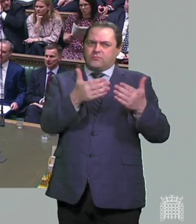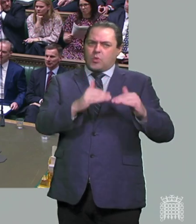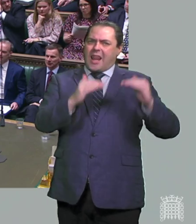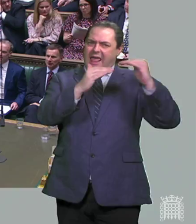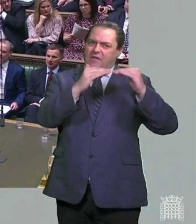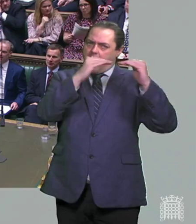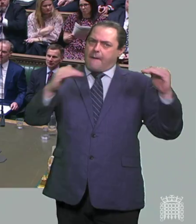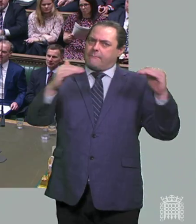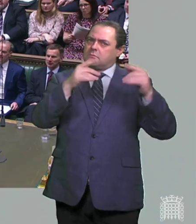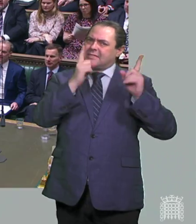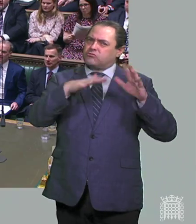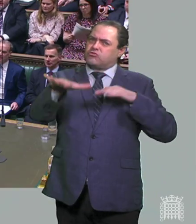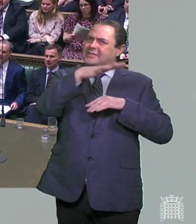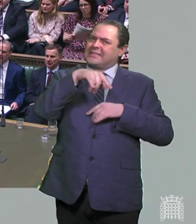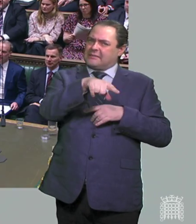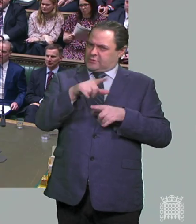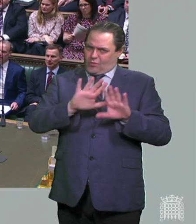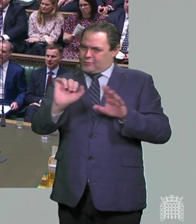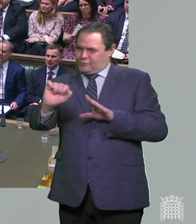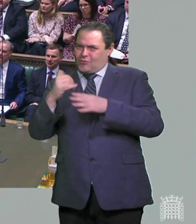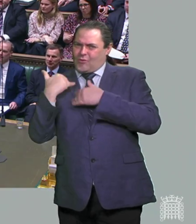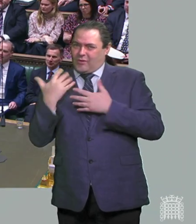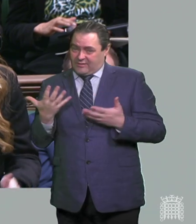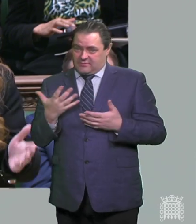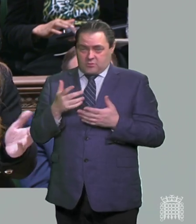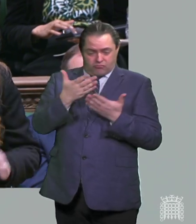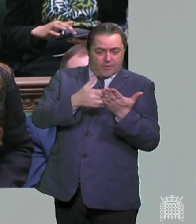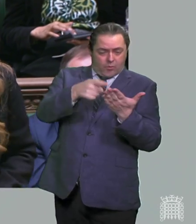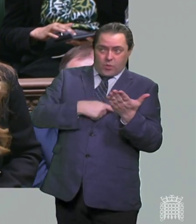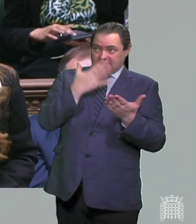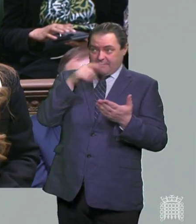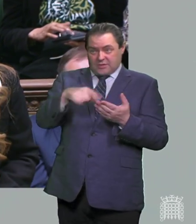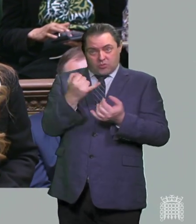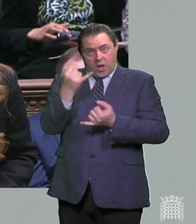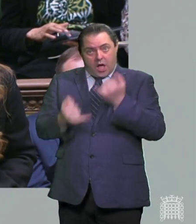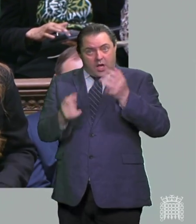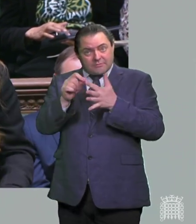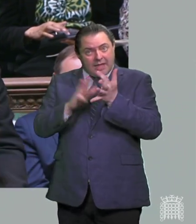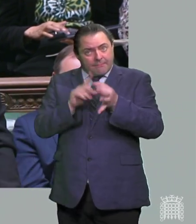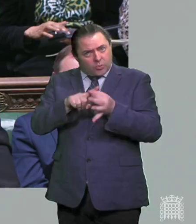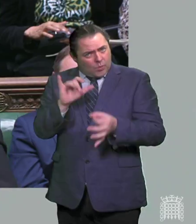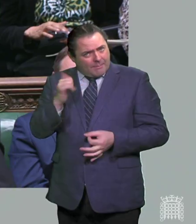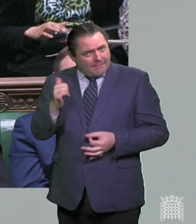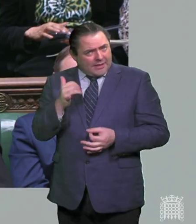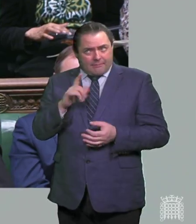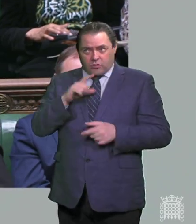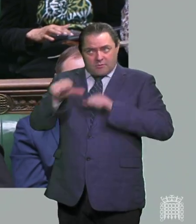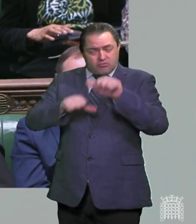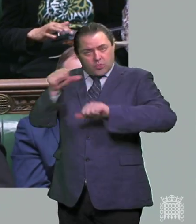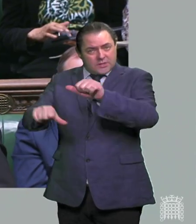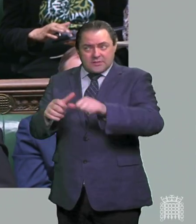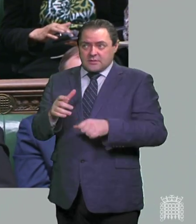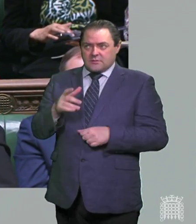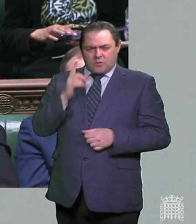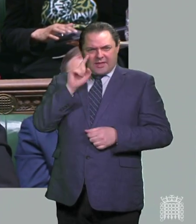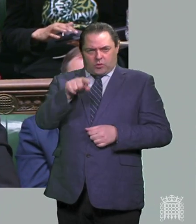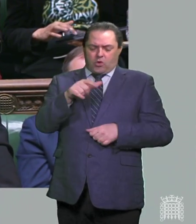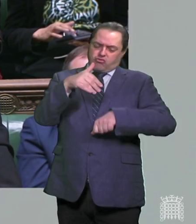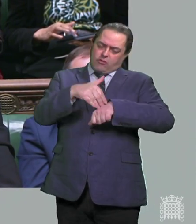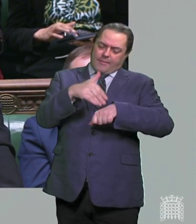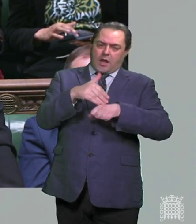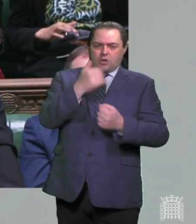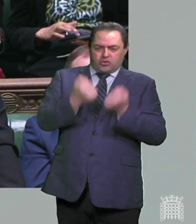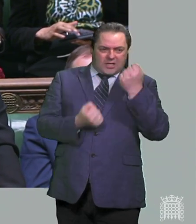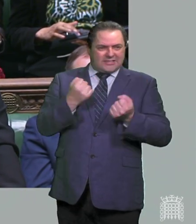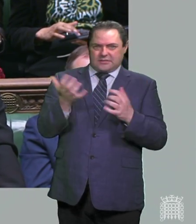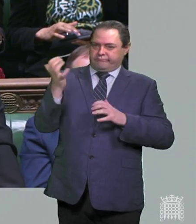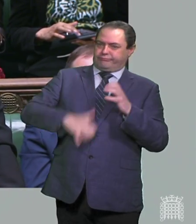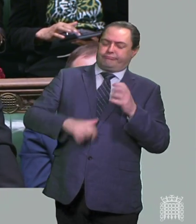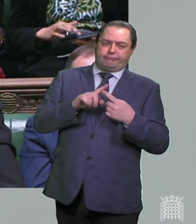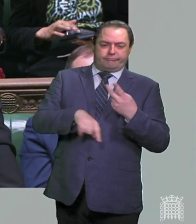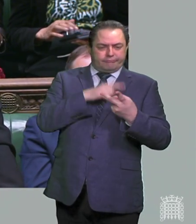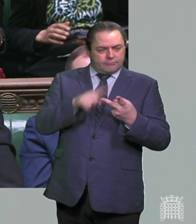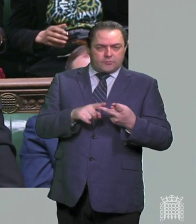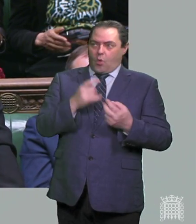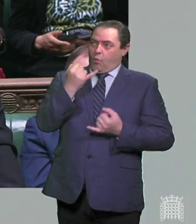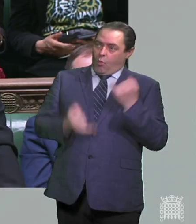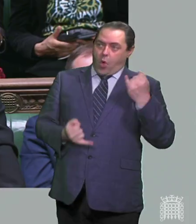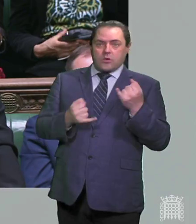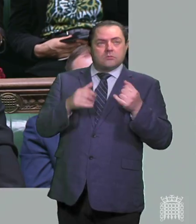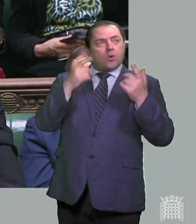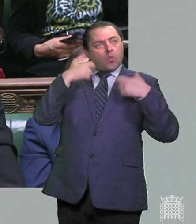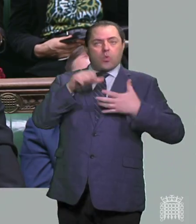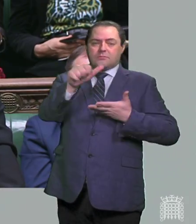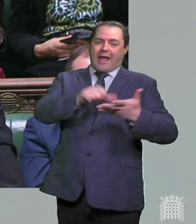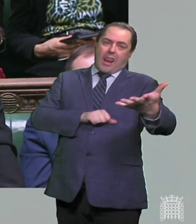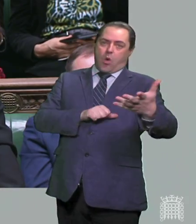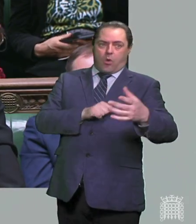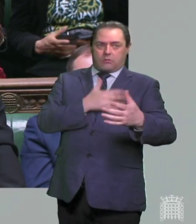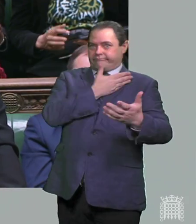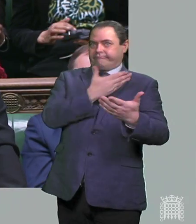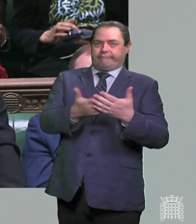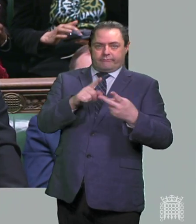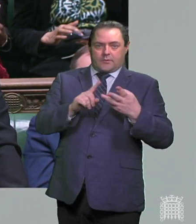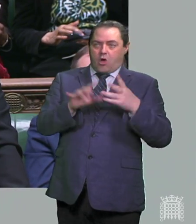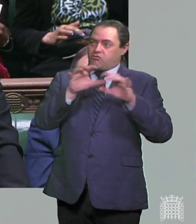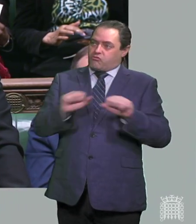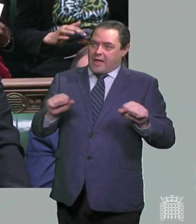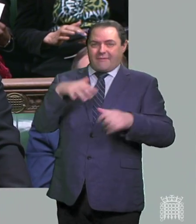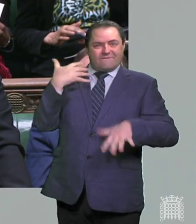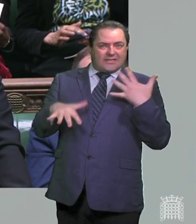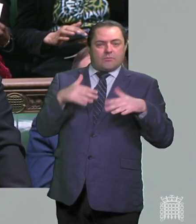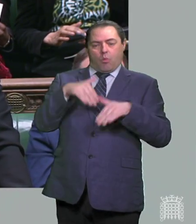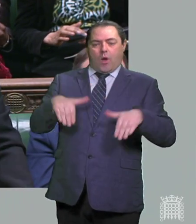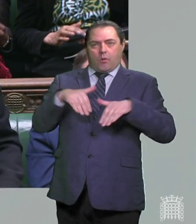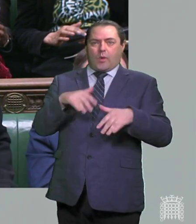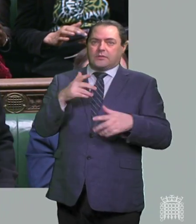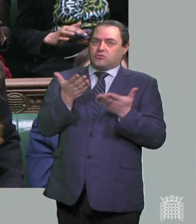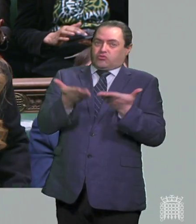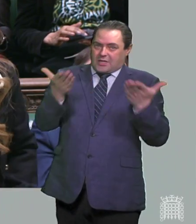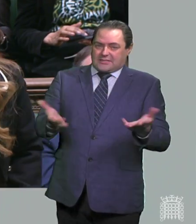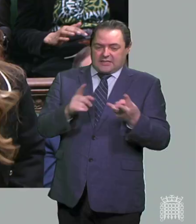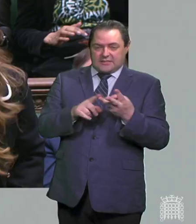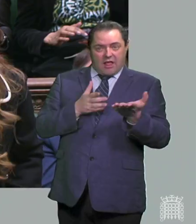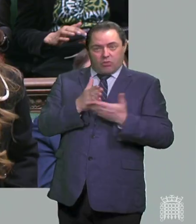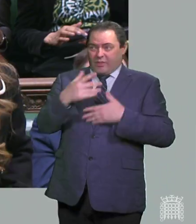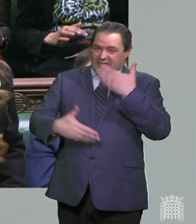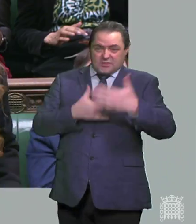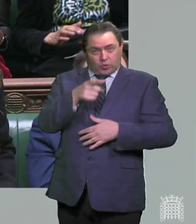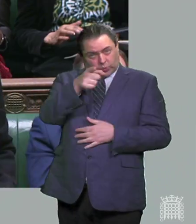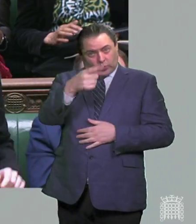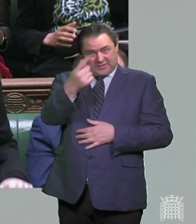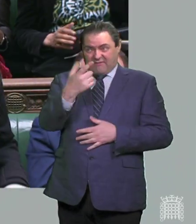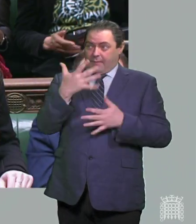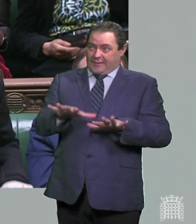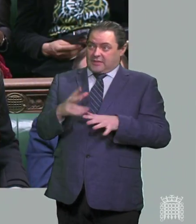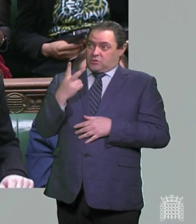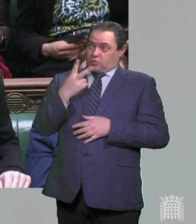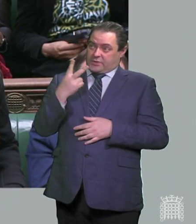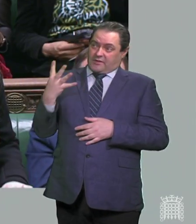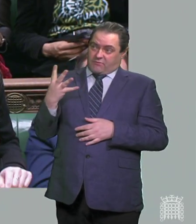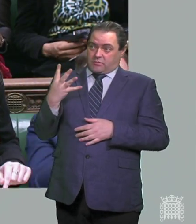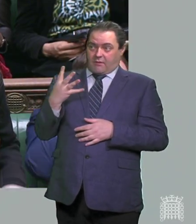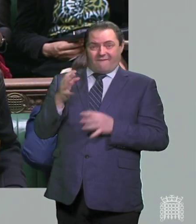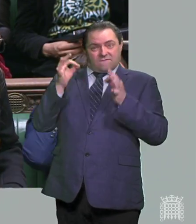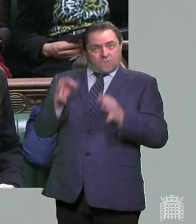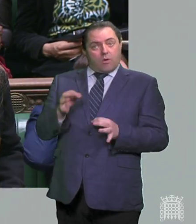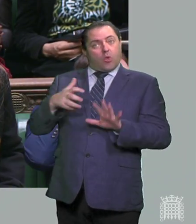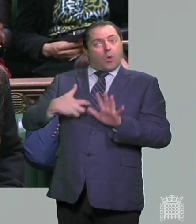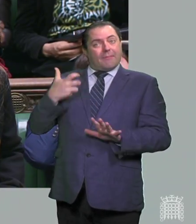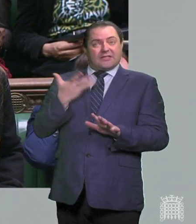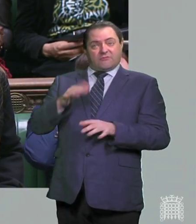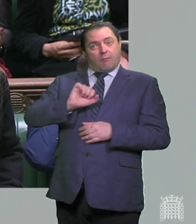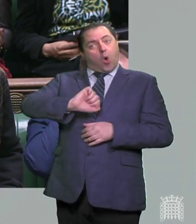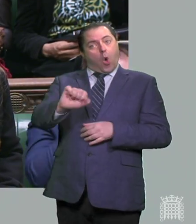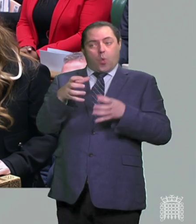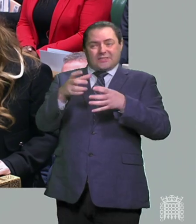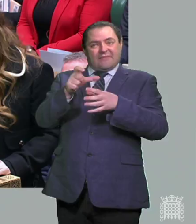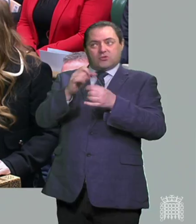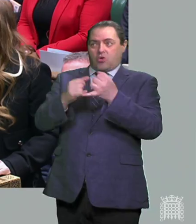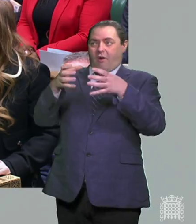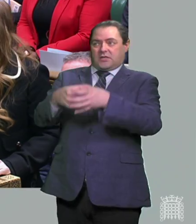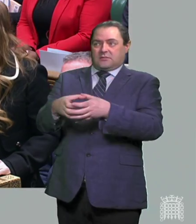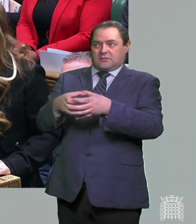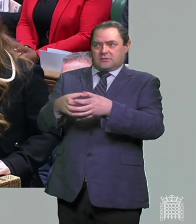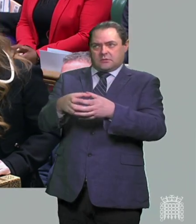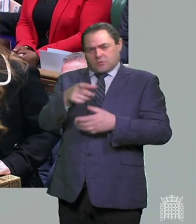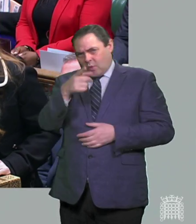The way that things are going, and if reports are to be believed, this might be his last Prime Minister’s questions, so let us look at the highlights: criminal justice on its knees; the largest court backlog on record; rape victims waiting for justice; and through it all, he managed to rack up 24 formal complaints from his own civil servants.